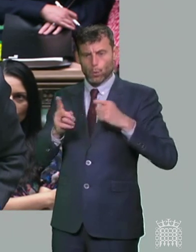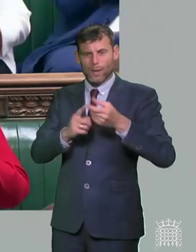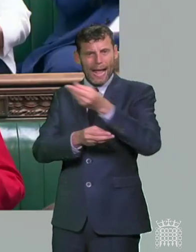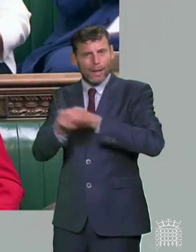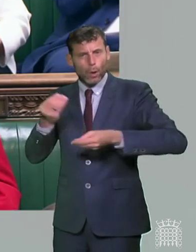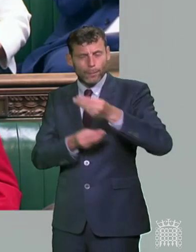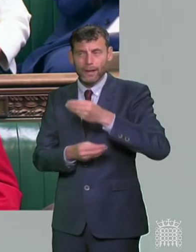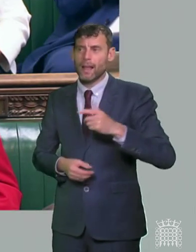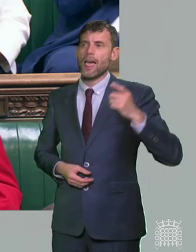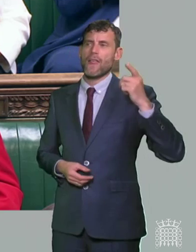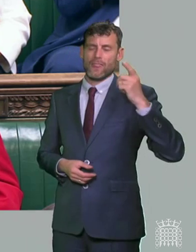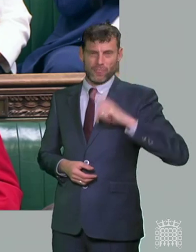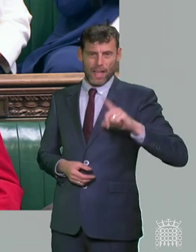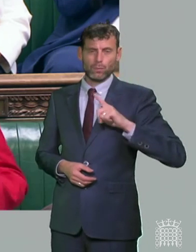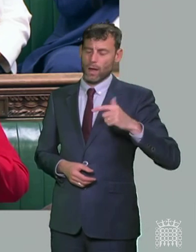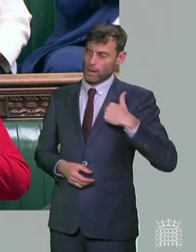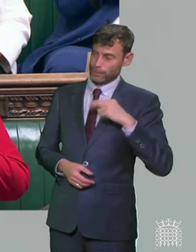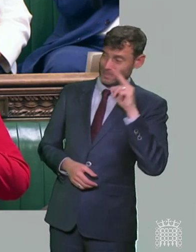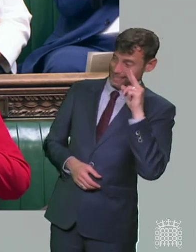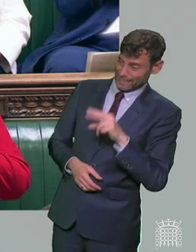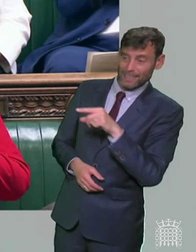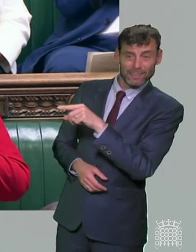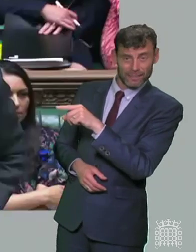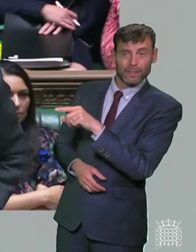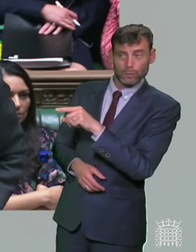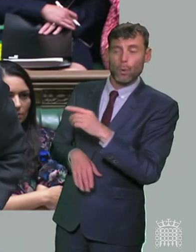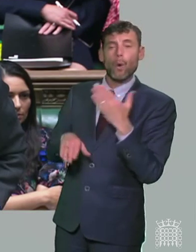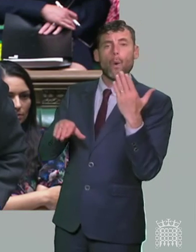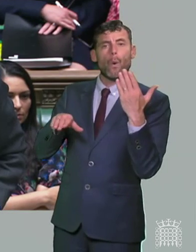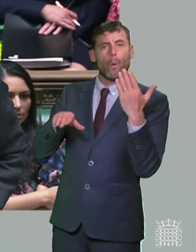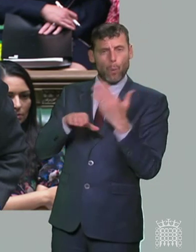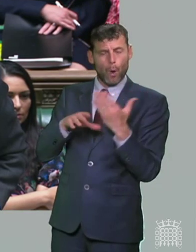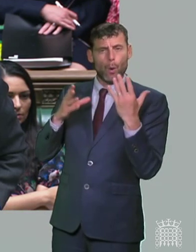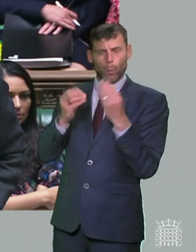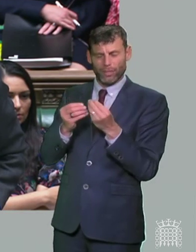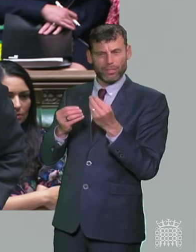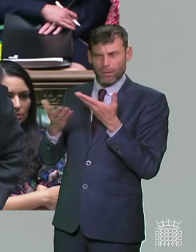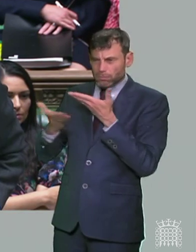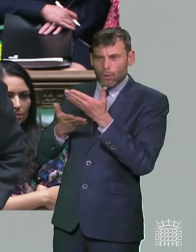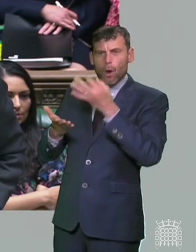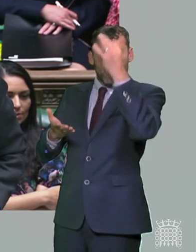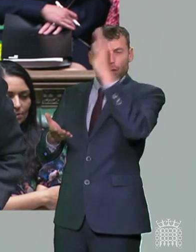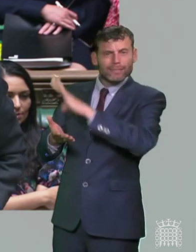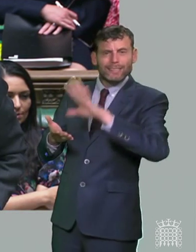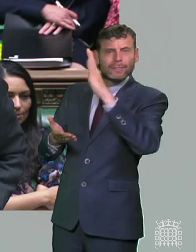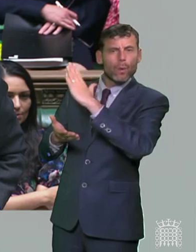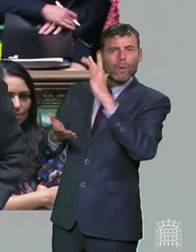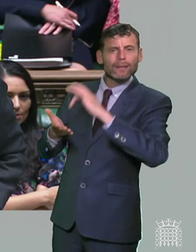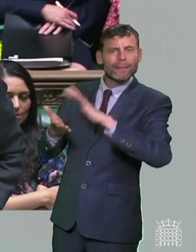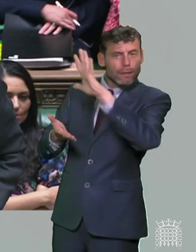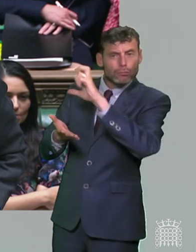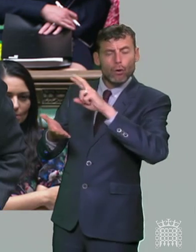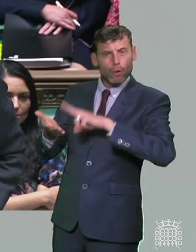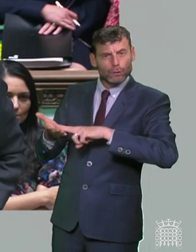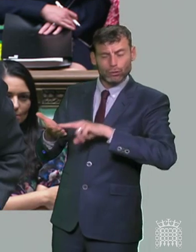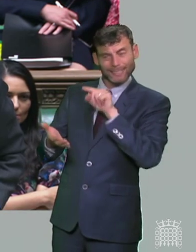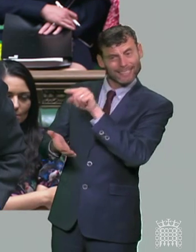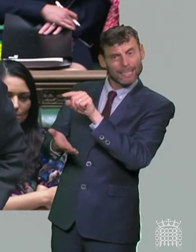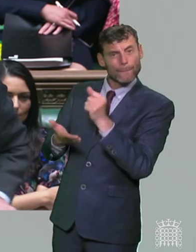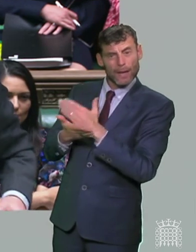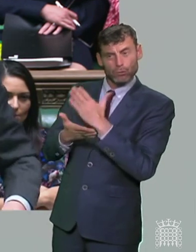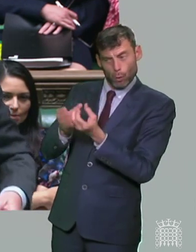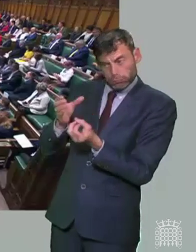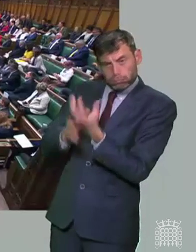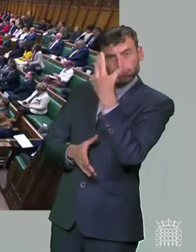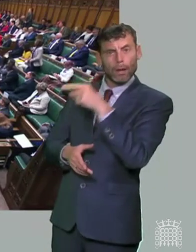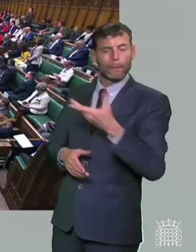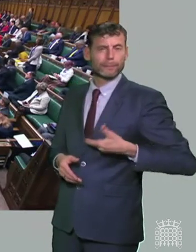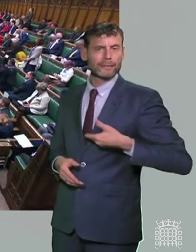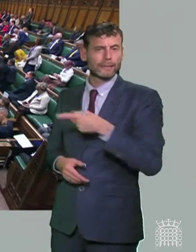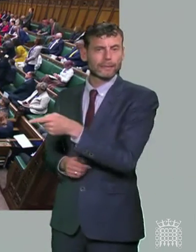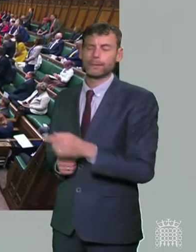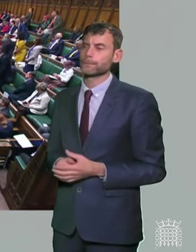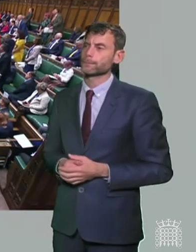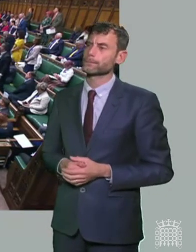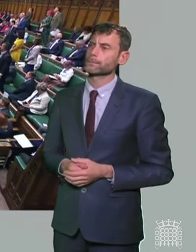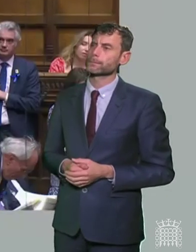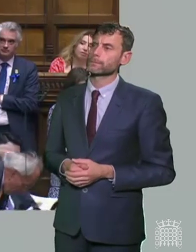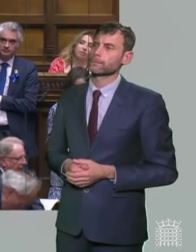That is why I am proud to see one now in Blyth, and we are working with the authorities in the west midlands, in Coventry, to make sure we also get a successful result there.